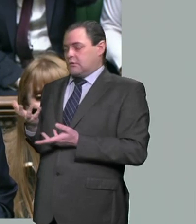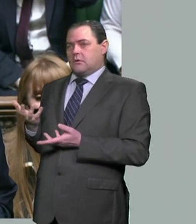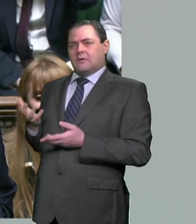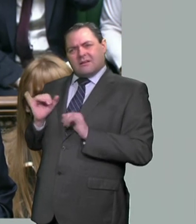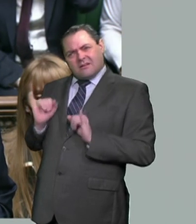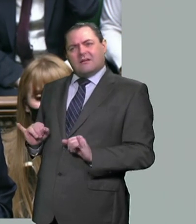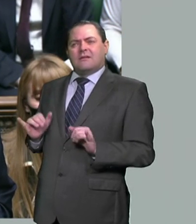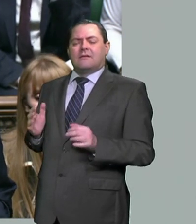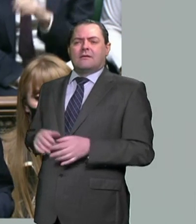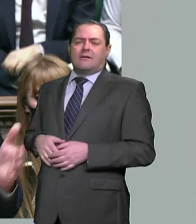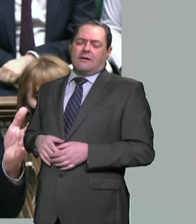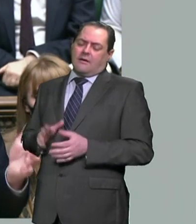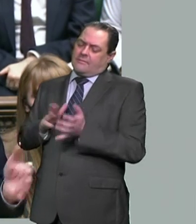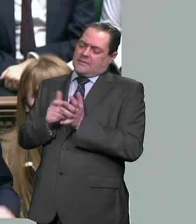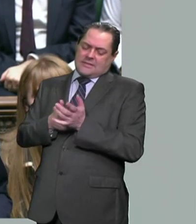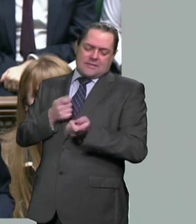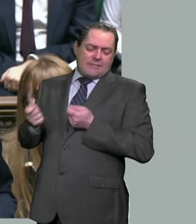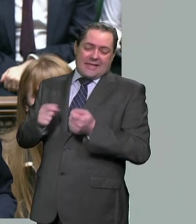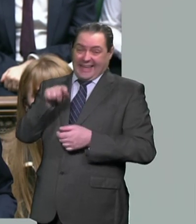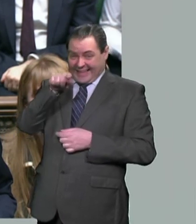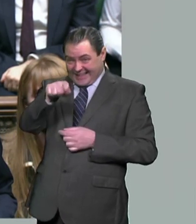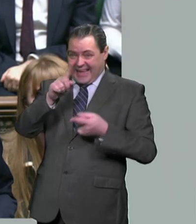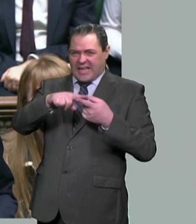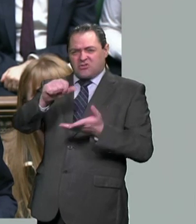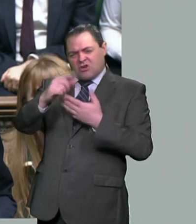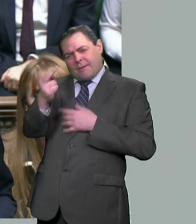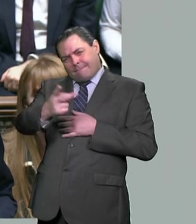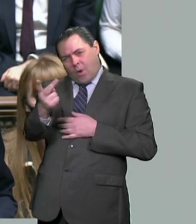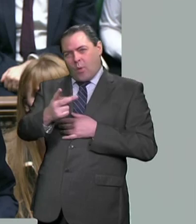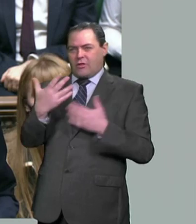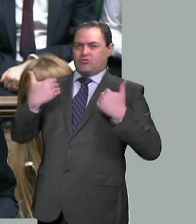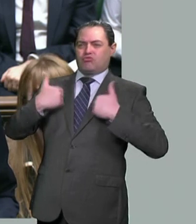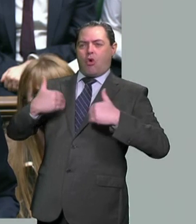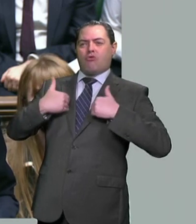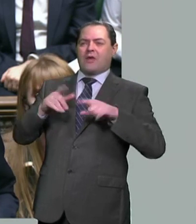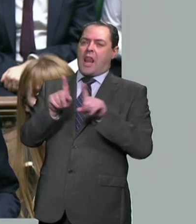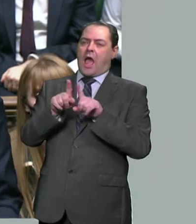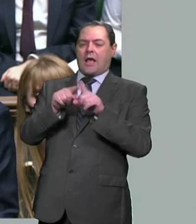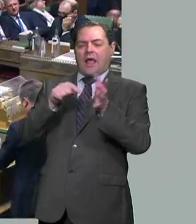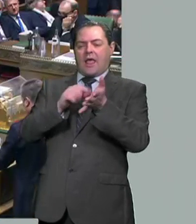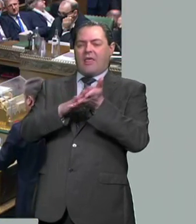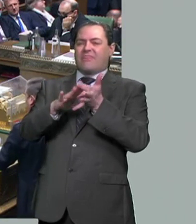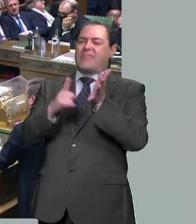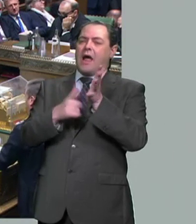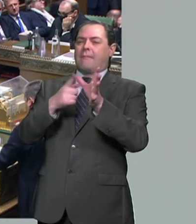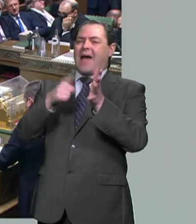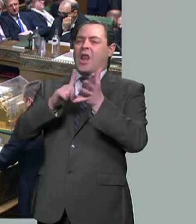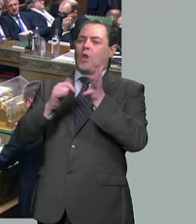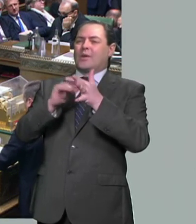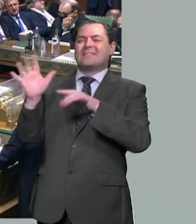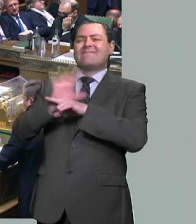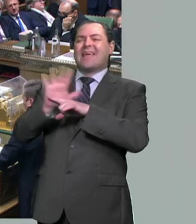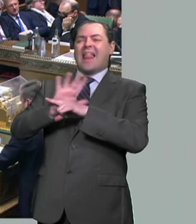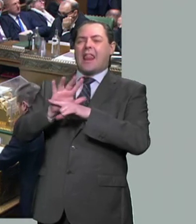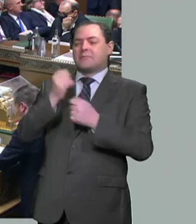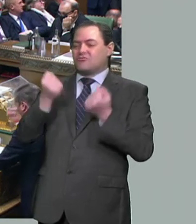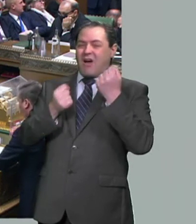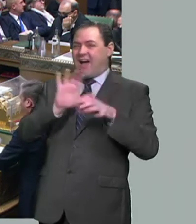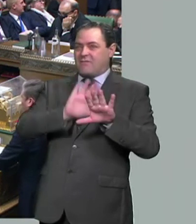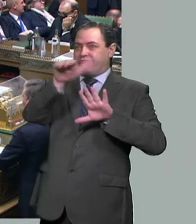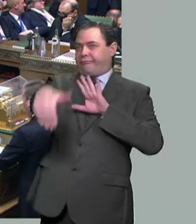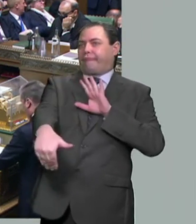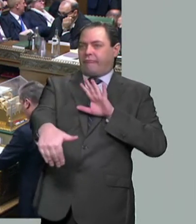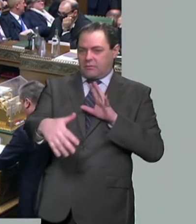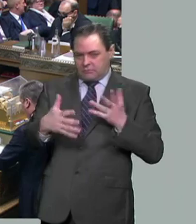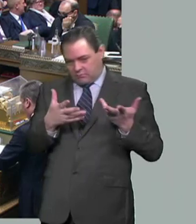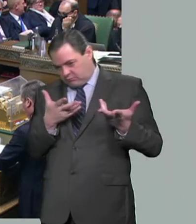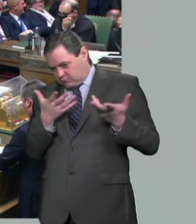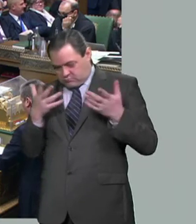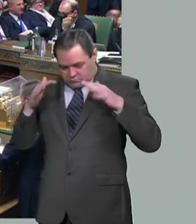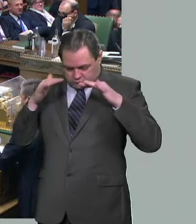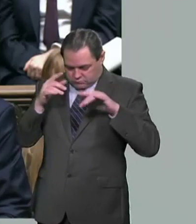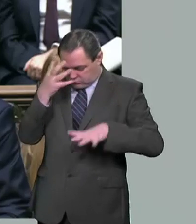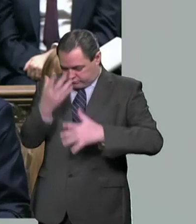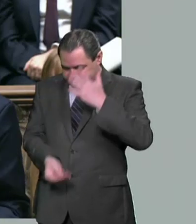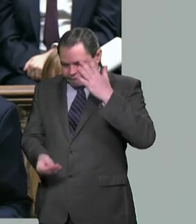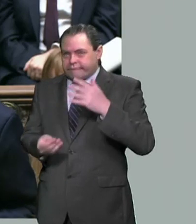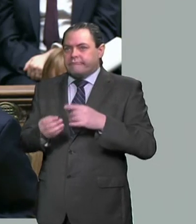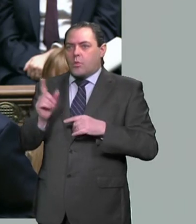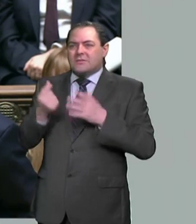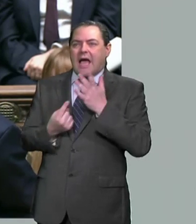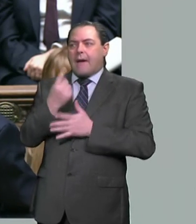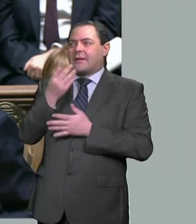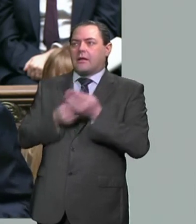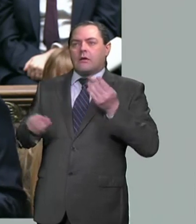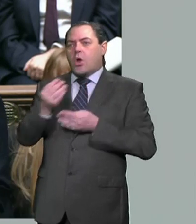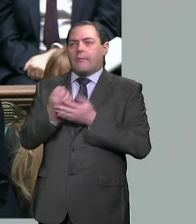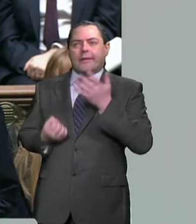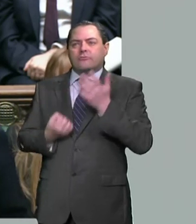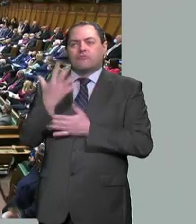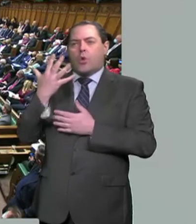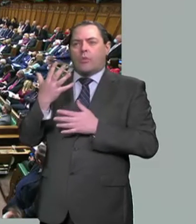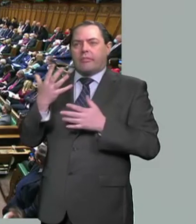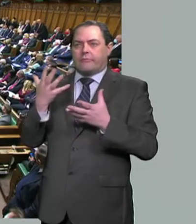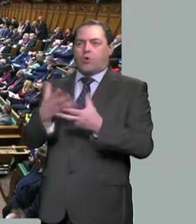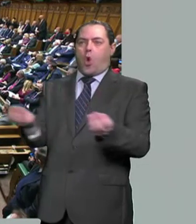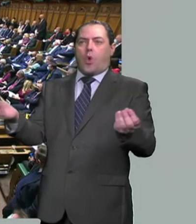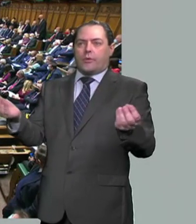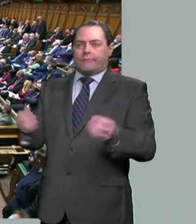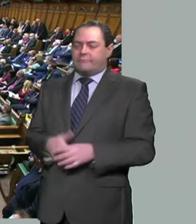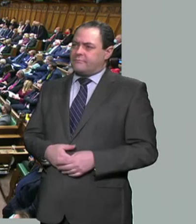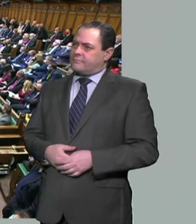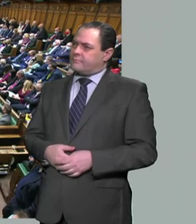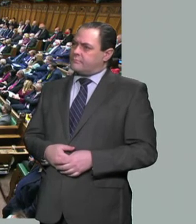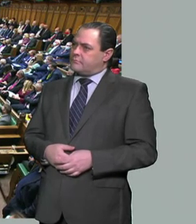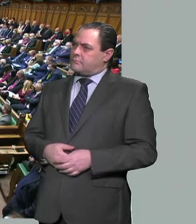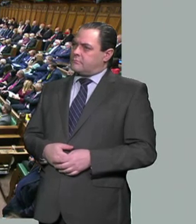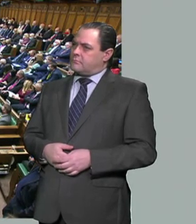Isn’t it the case that he and his Chancellor are the Tory Thelma and Louise, hand in hand as they drive the country off the cliff, and into the abyss of low growth and high tax?